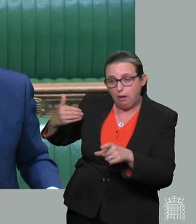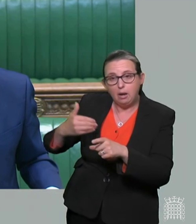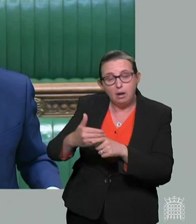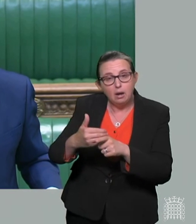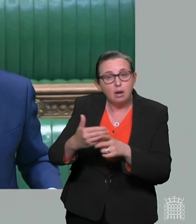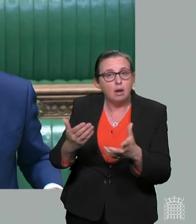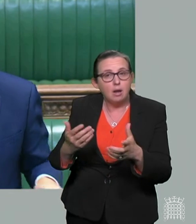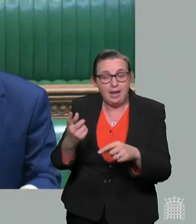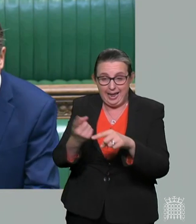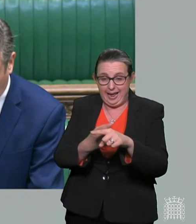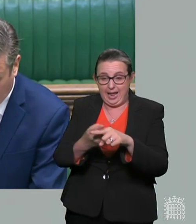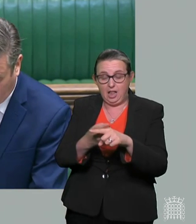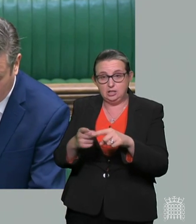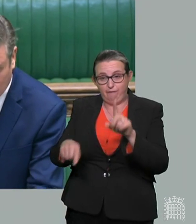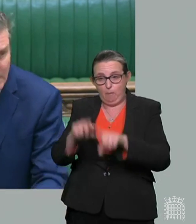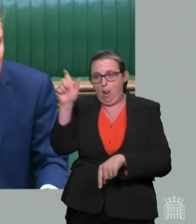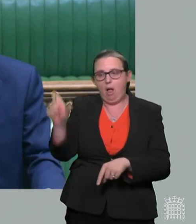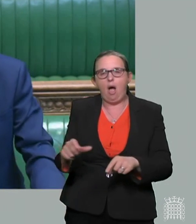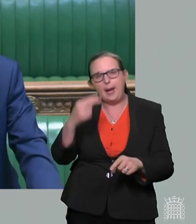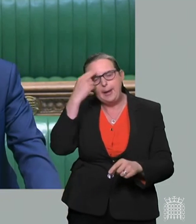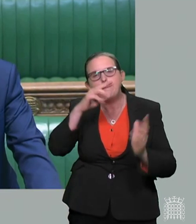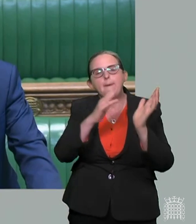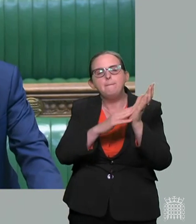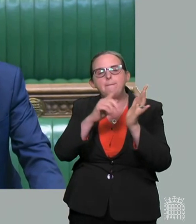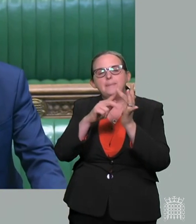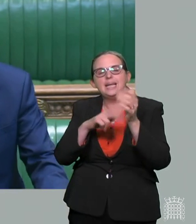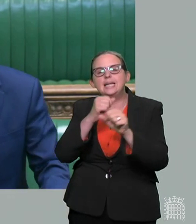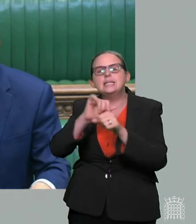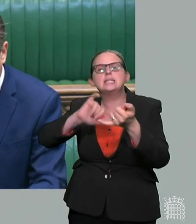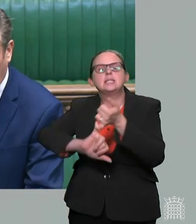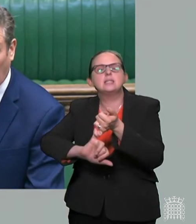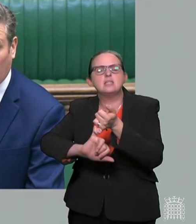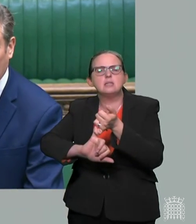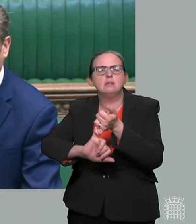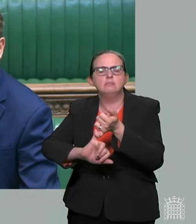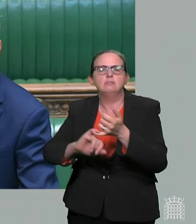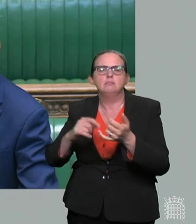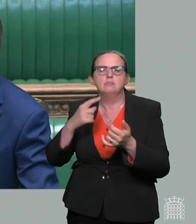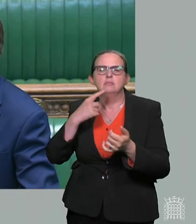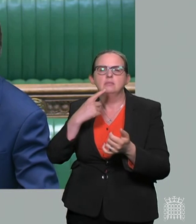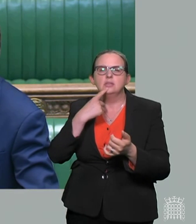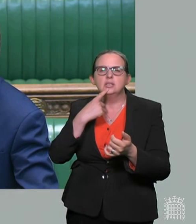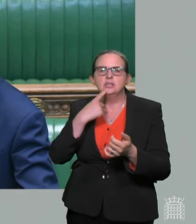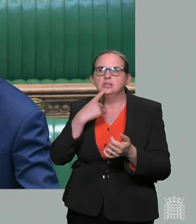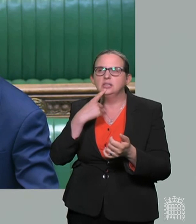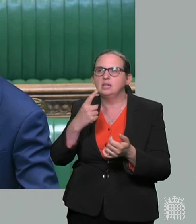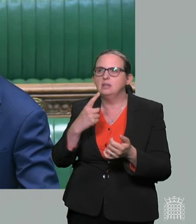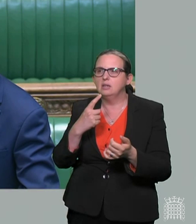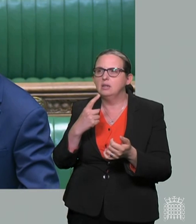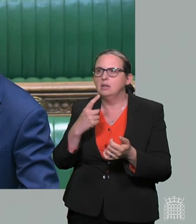The England footballer Tyrone Mings said— I heard “a Labour party member” shouted out.